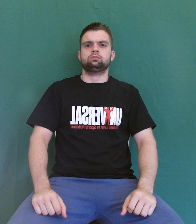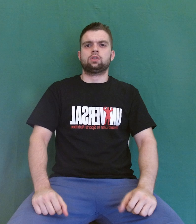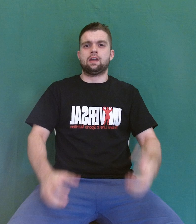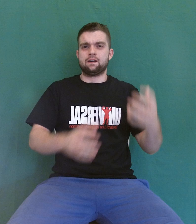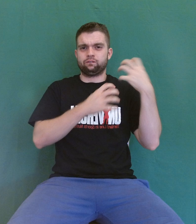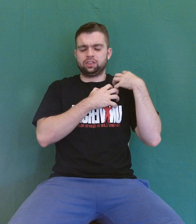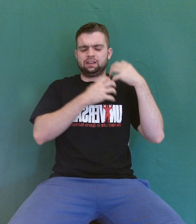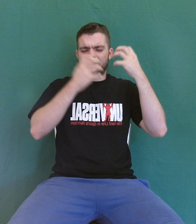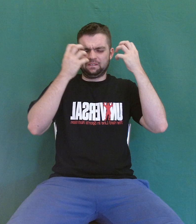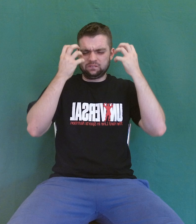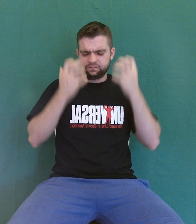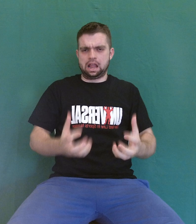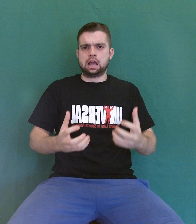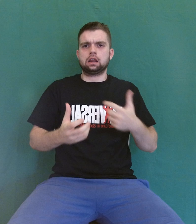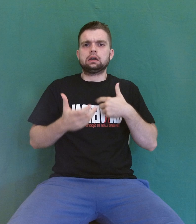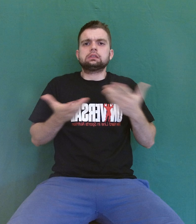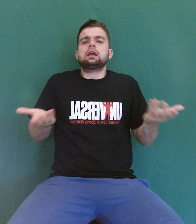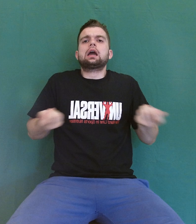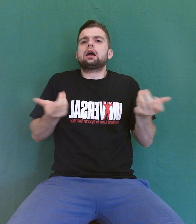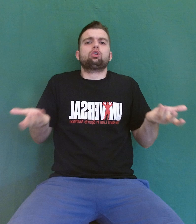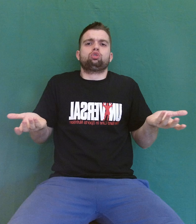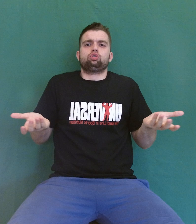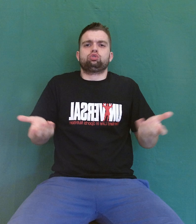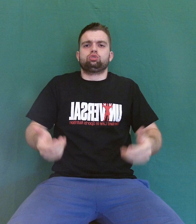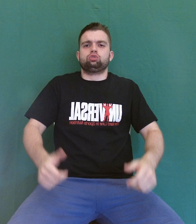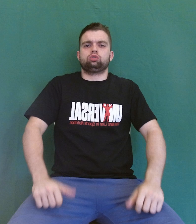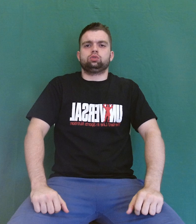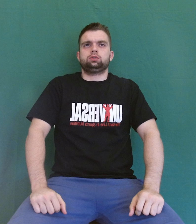ΕΥΘΥΝΗ ΒΑΡΙΑ ΕΓΩ ΚΑΝΩ ΤΙ?